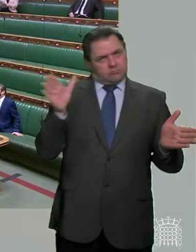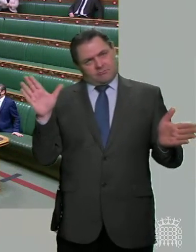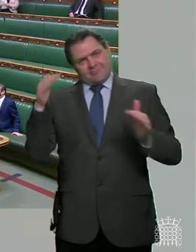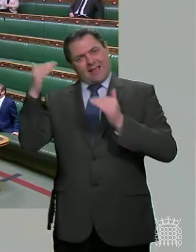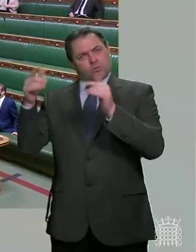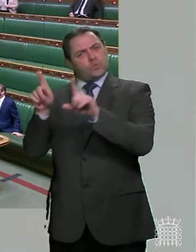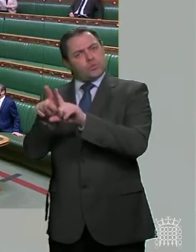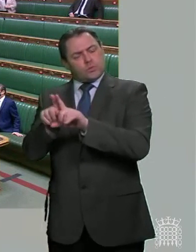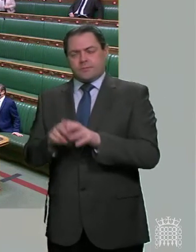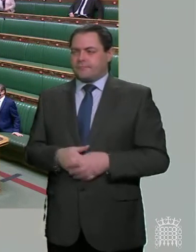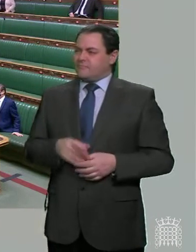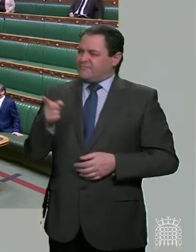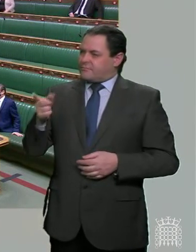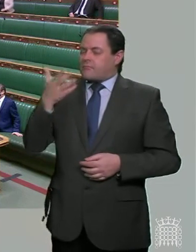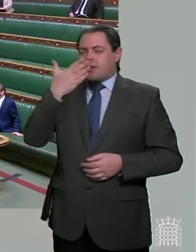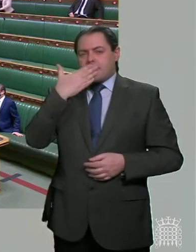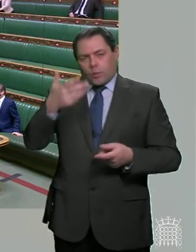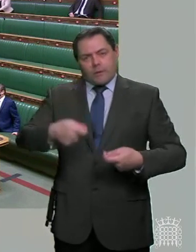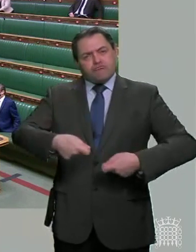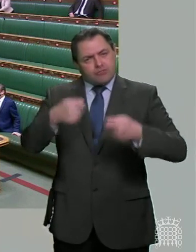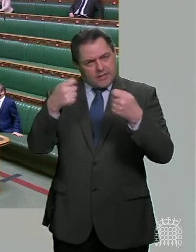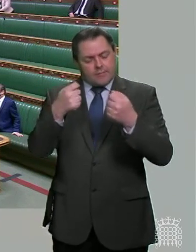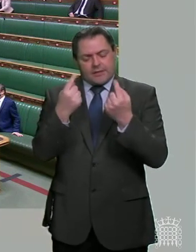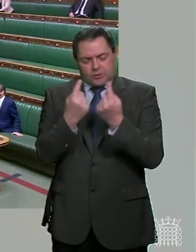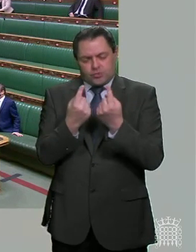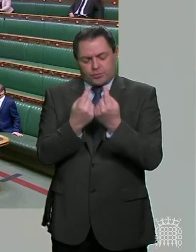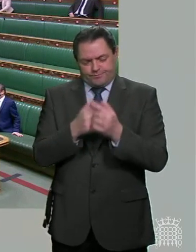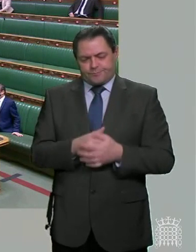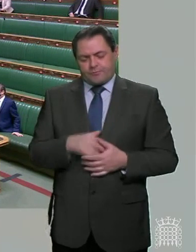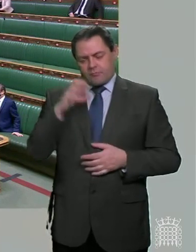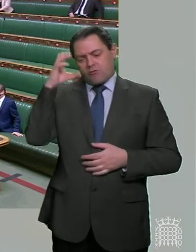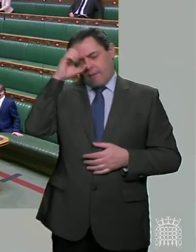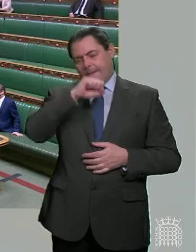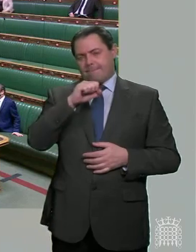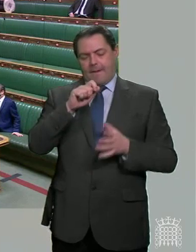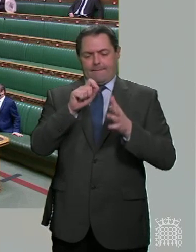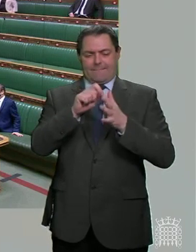I thank the honourable Lady very much for raising the case, which I well remember.